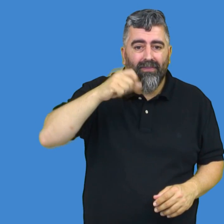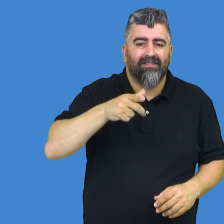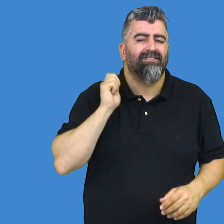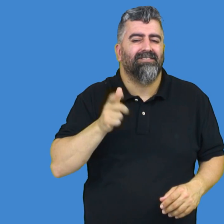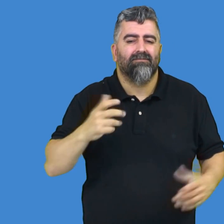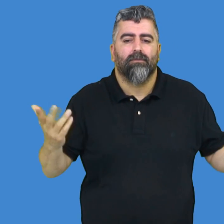frecuente